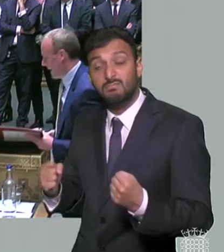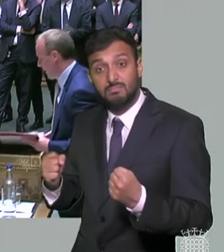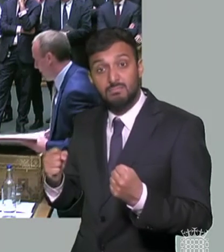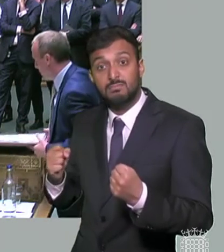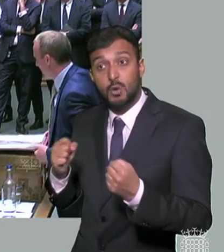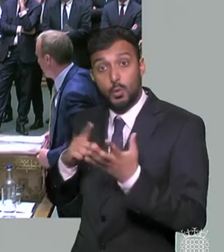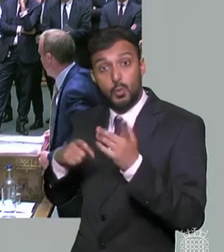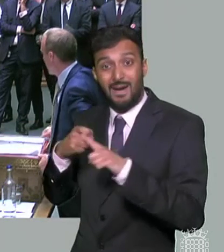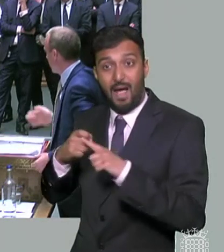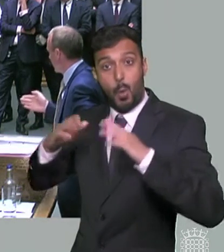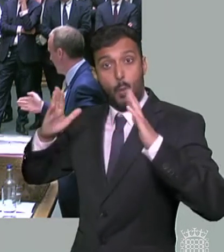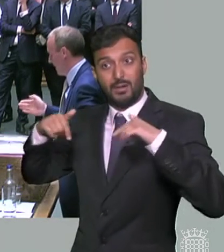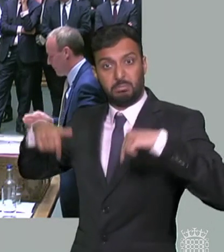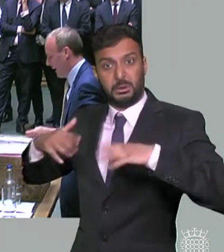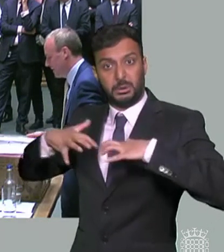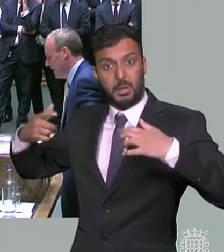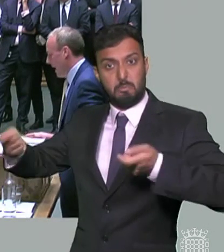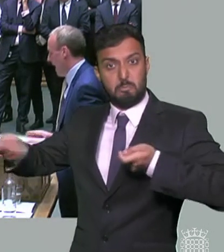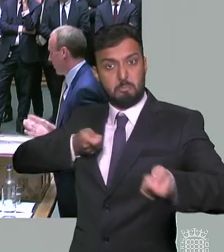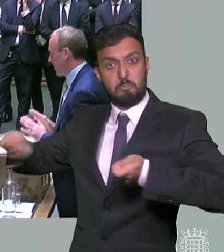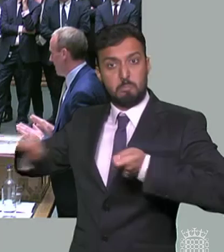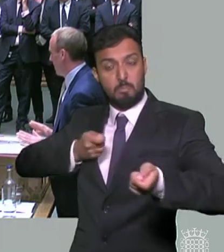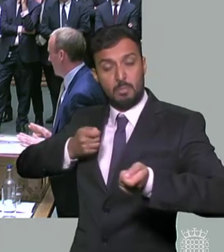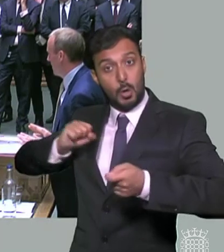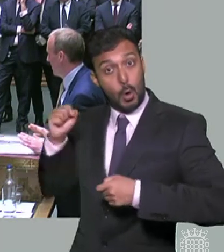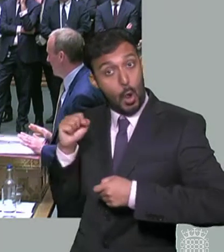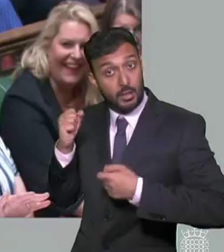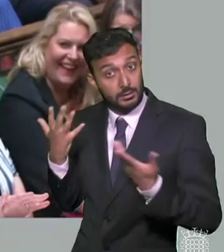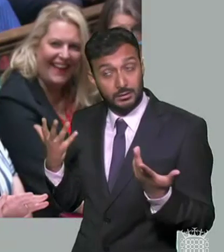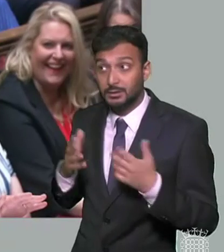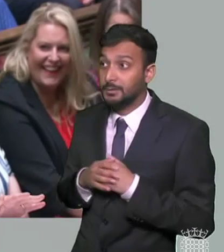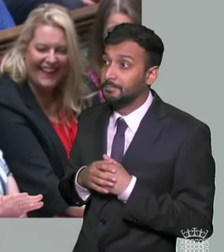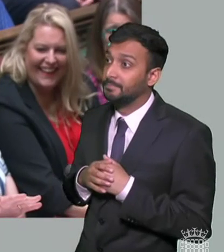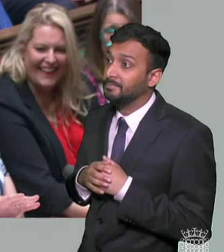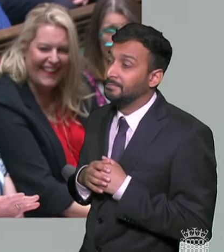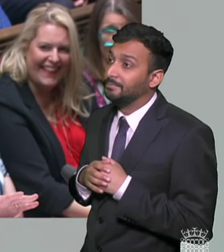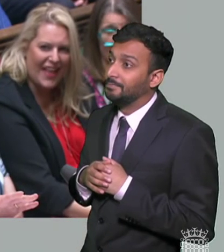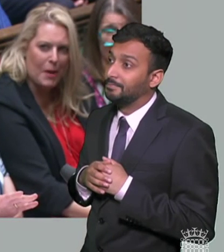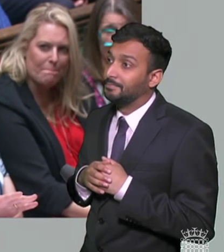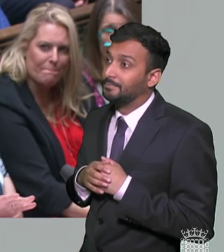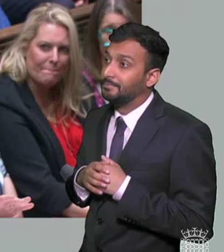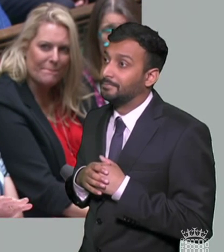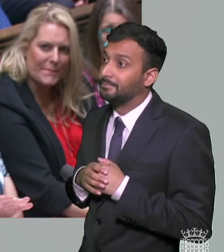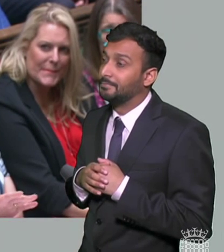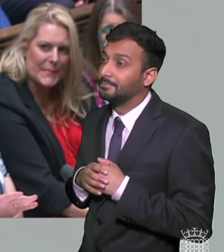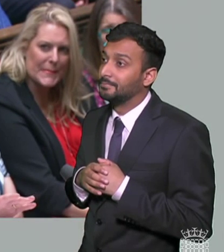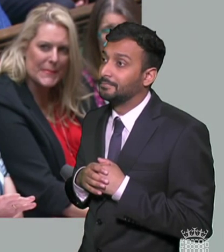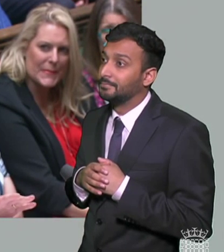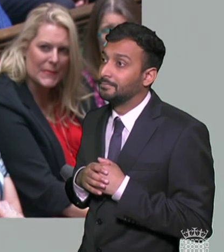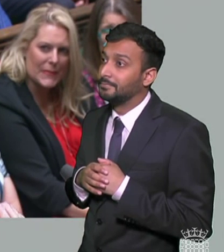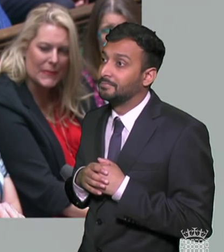I thank the right honourable Gentleman. It is always good to see him in his place. No, genuinely, it is good to see him in his place.